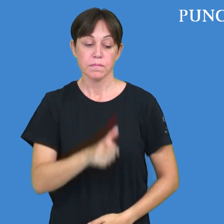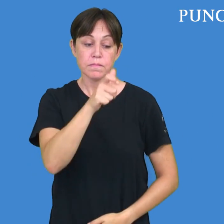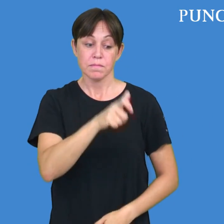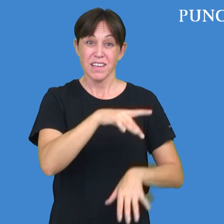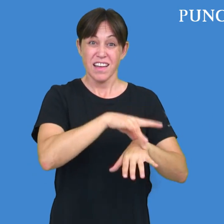persona